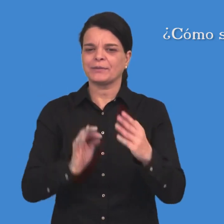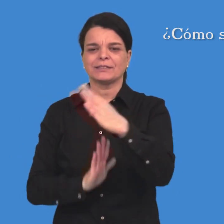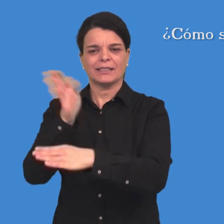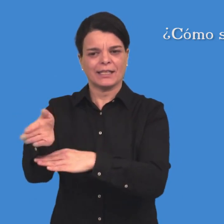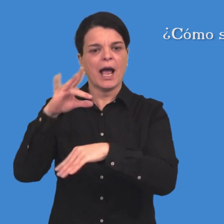ir